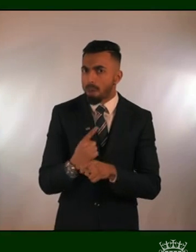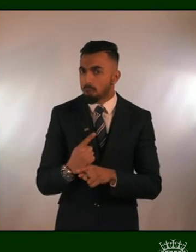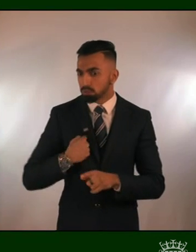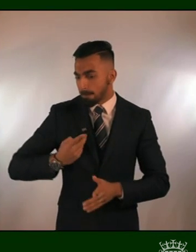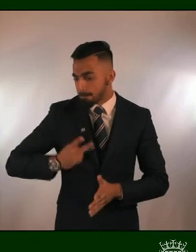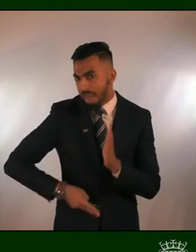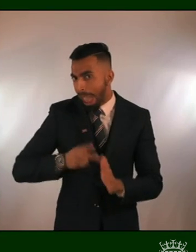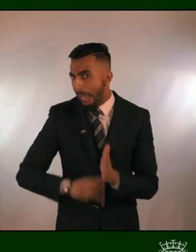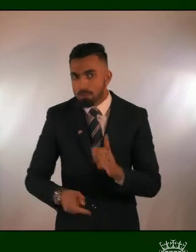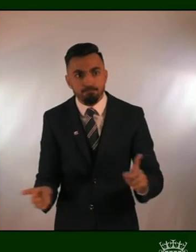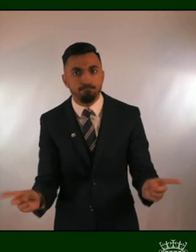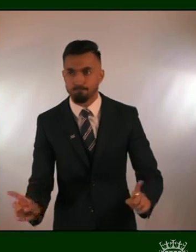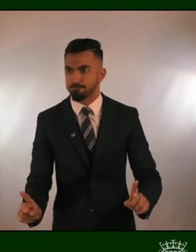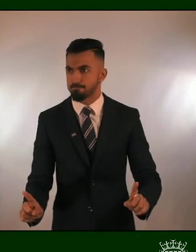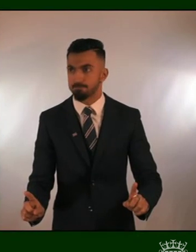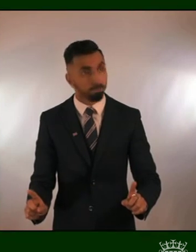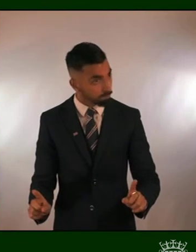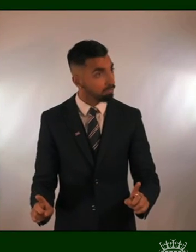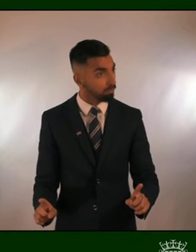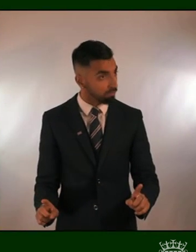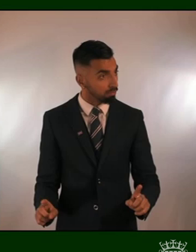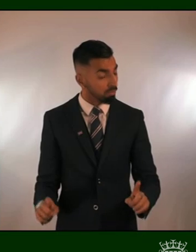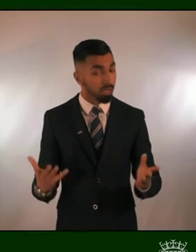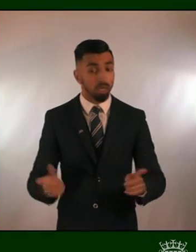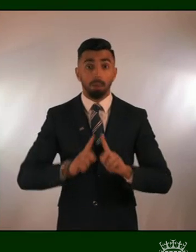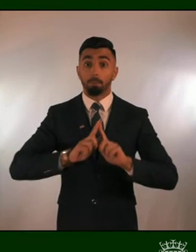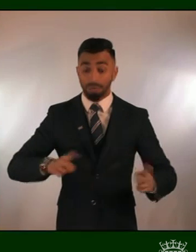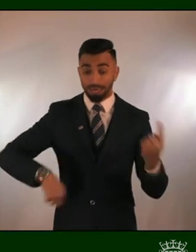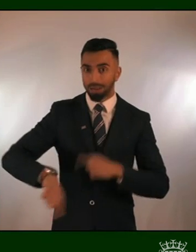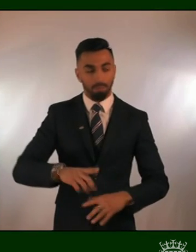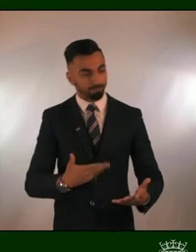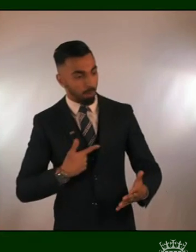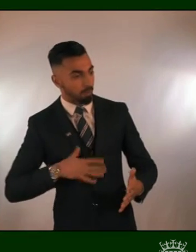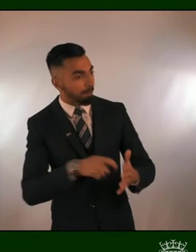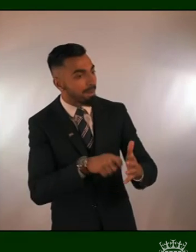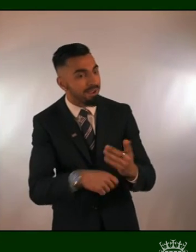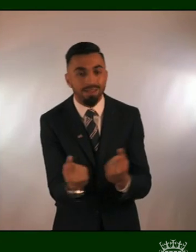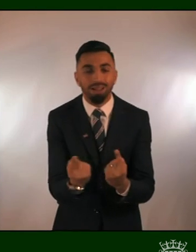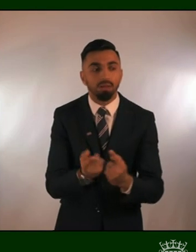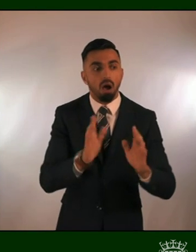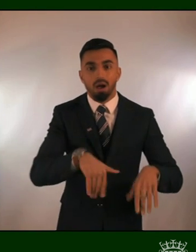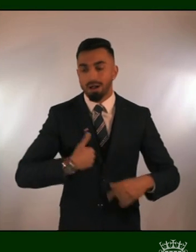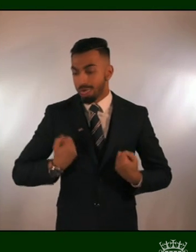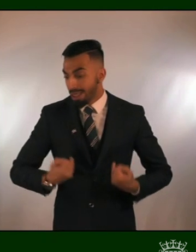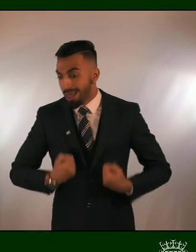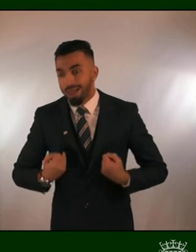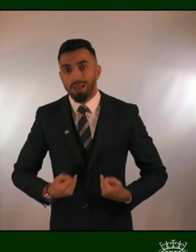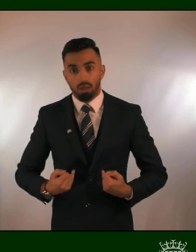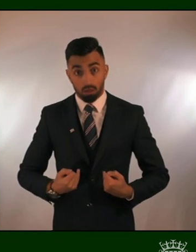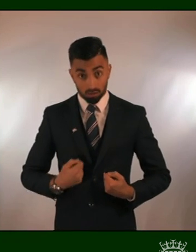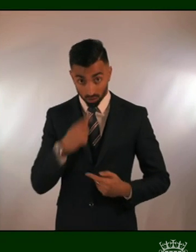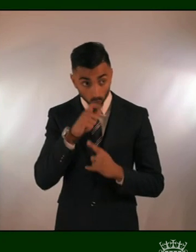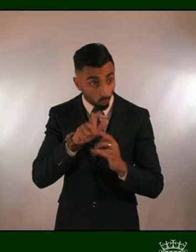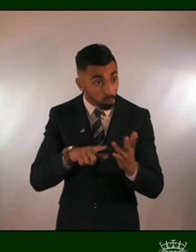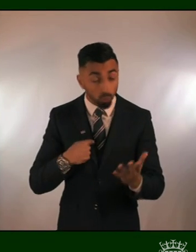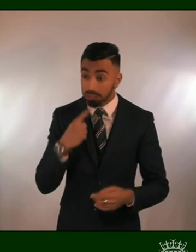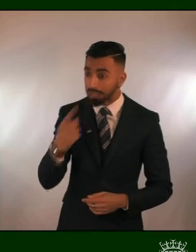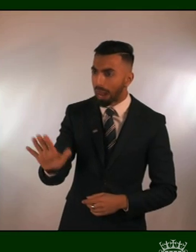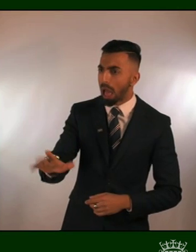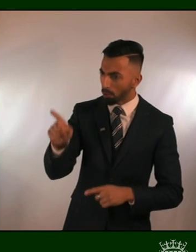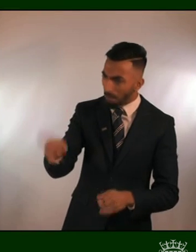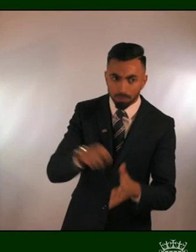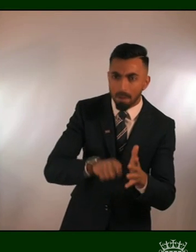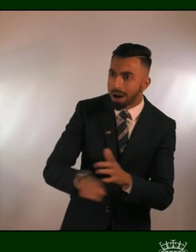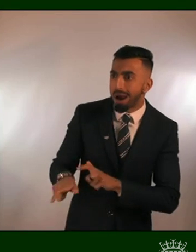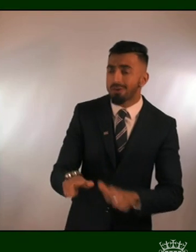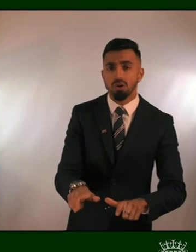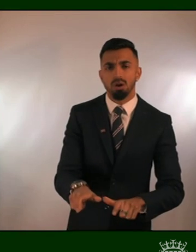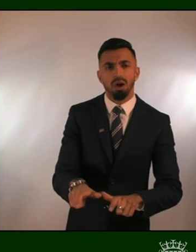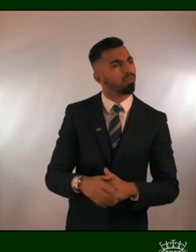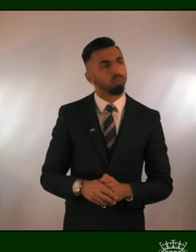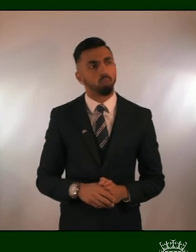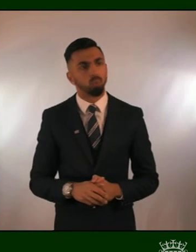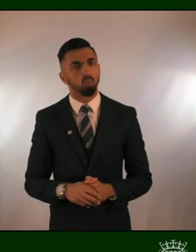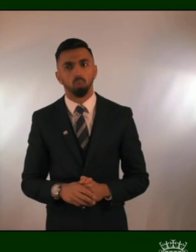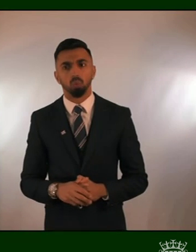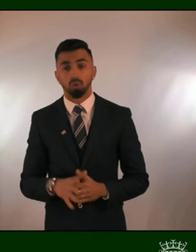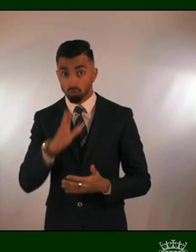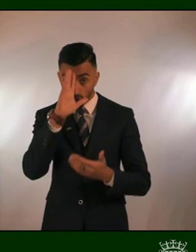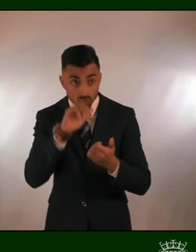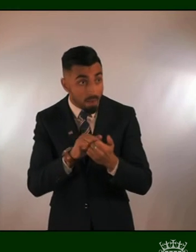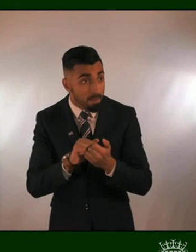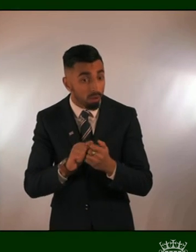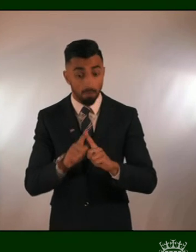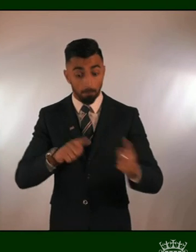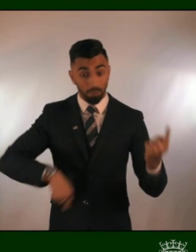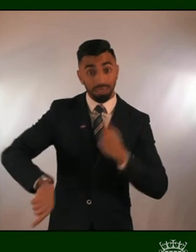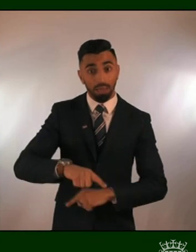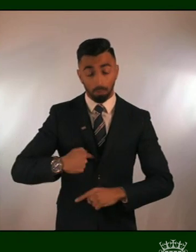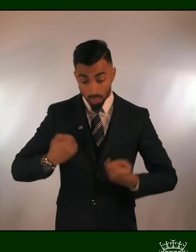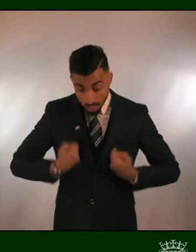We cannot avoid a fall in demand, because the primary driver of that reduction in consumption—the primary reason people are not spending as normal—is that they are following doctors’ orders to stay at home.